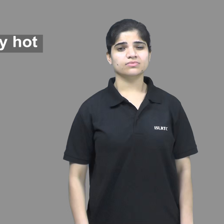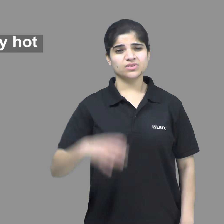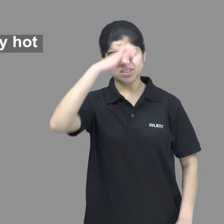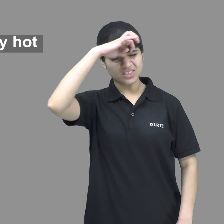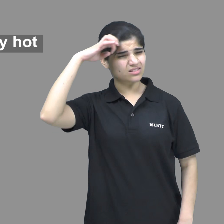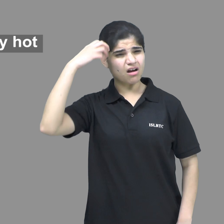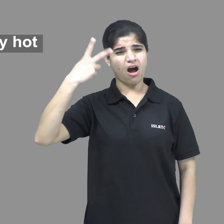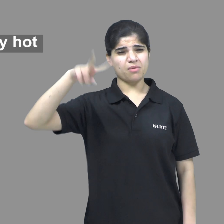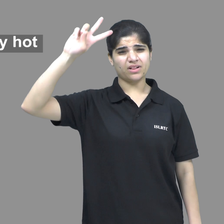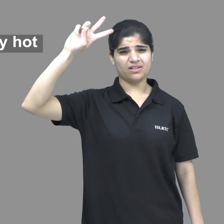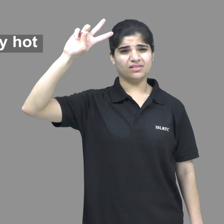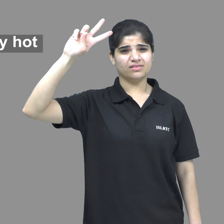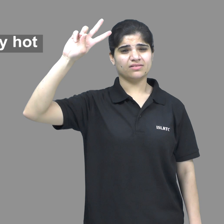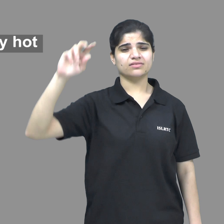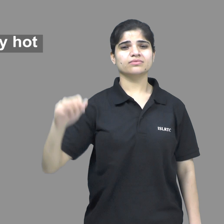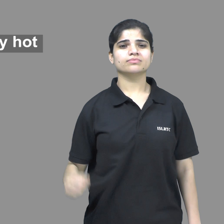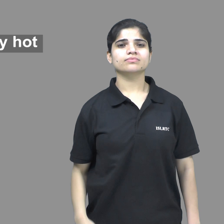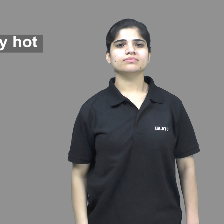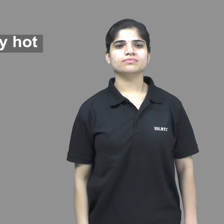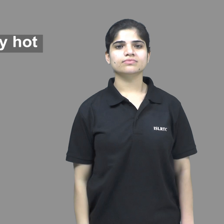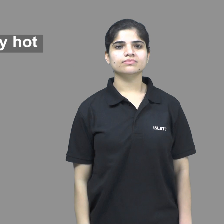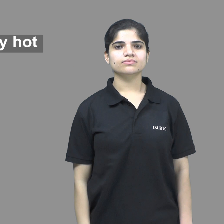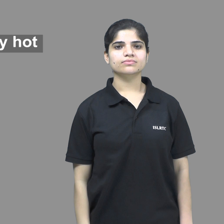Very Hot